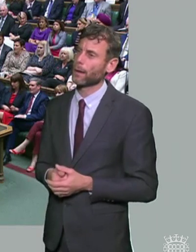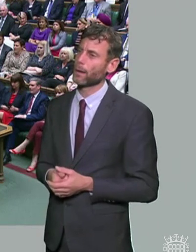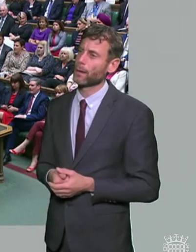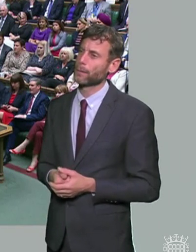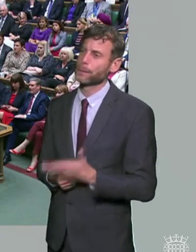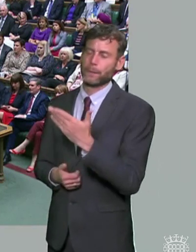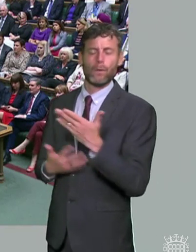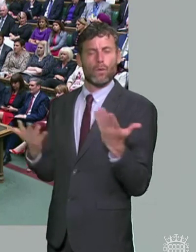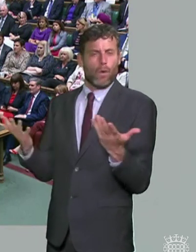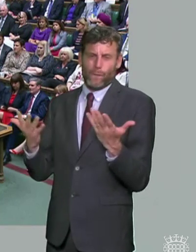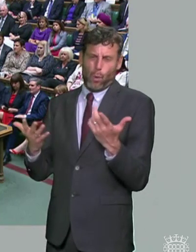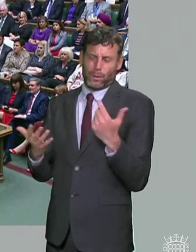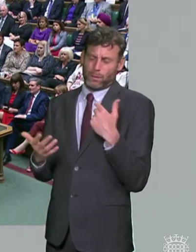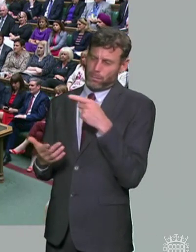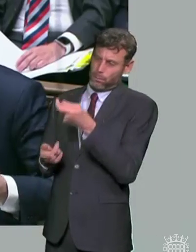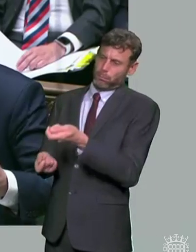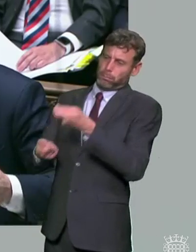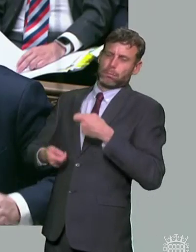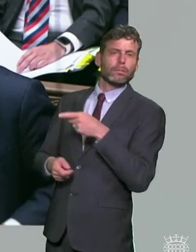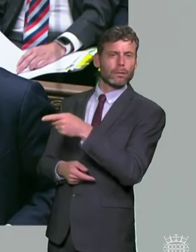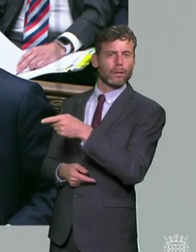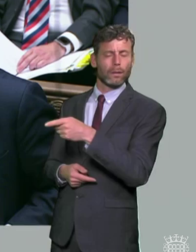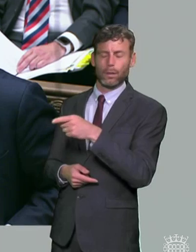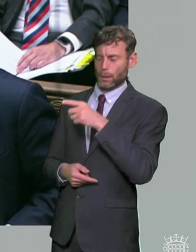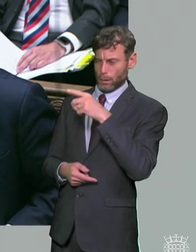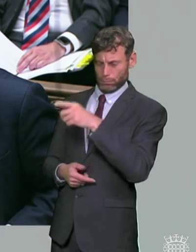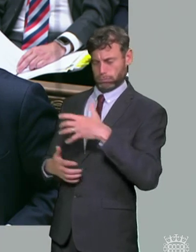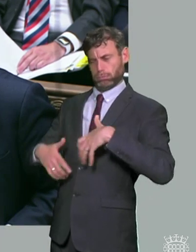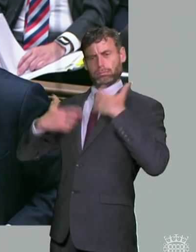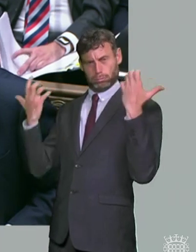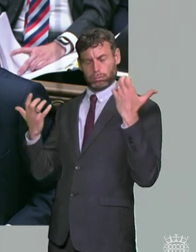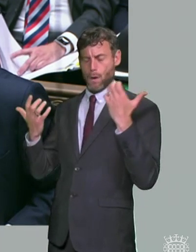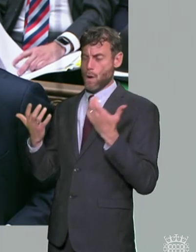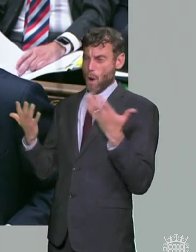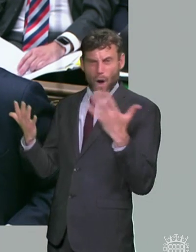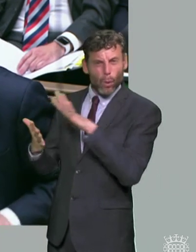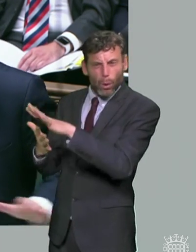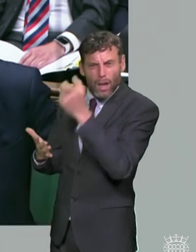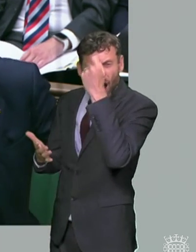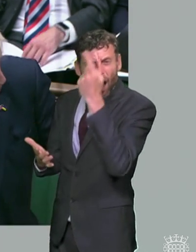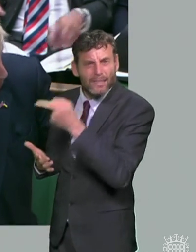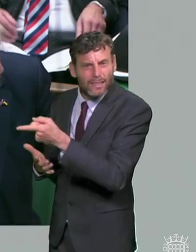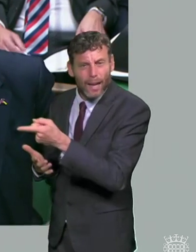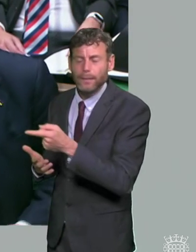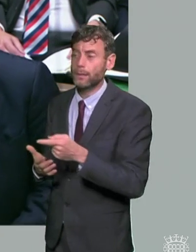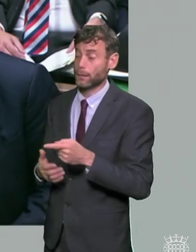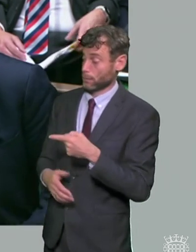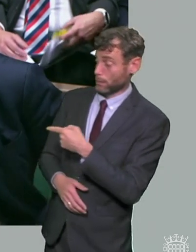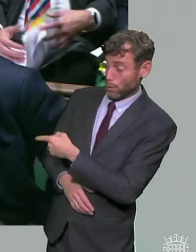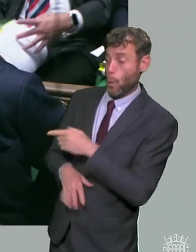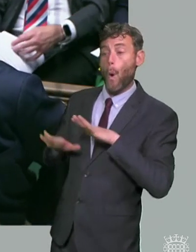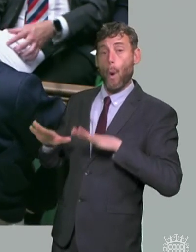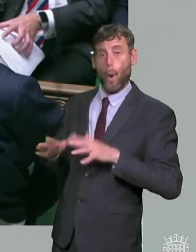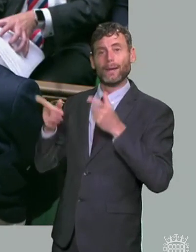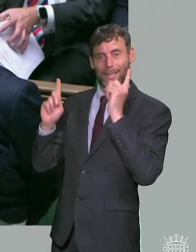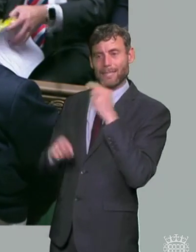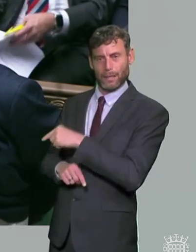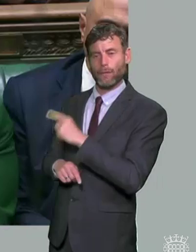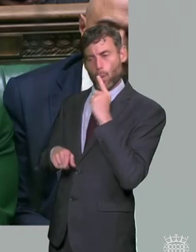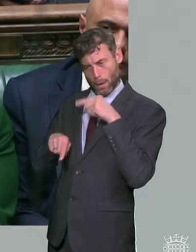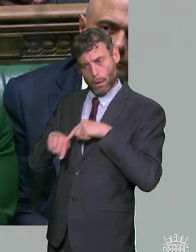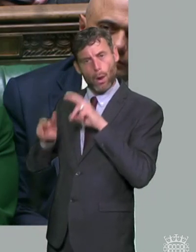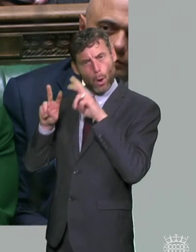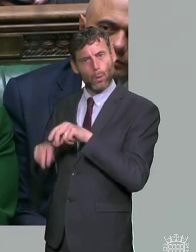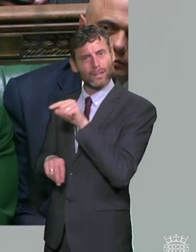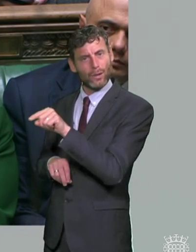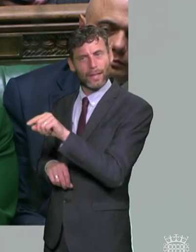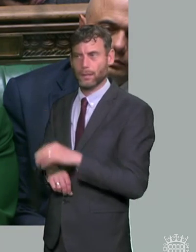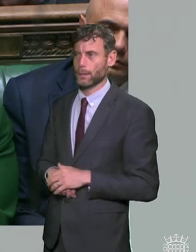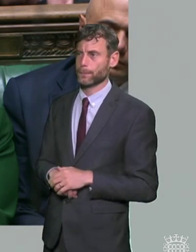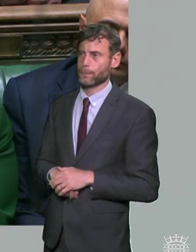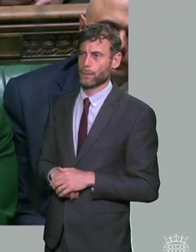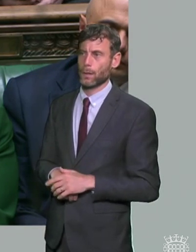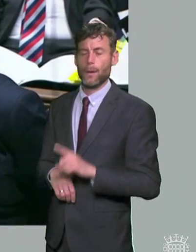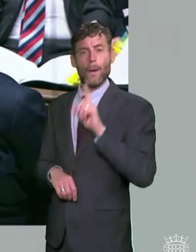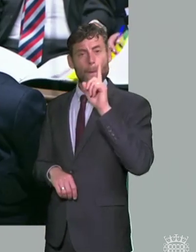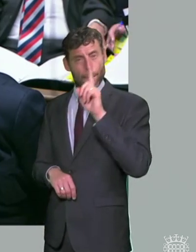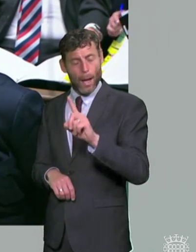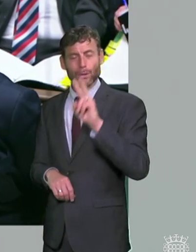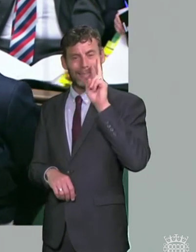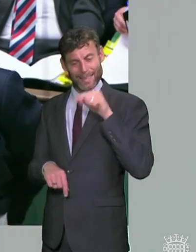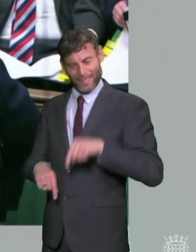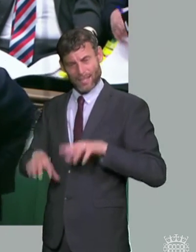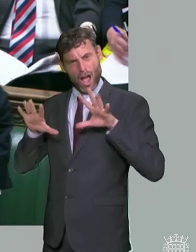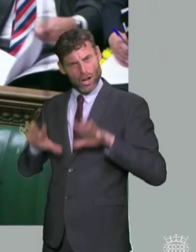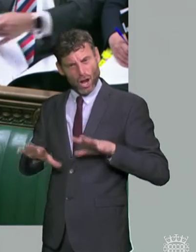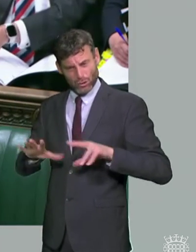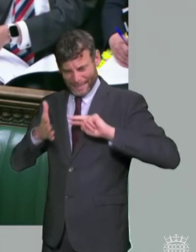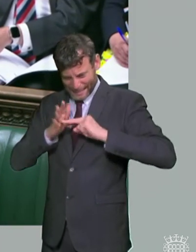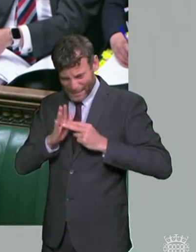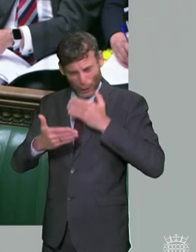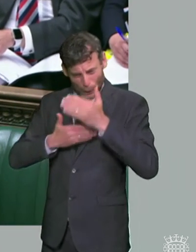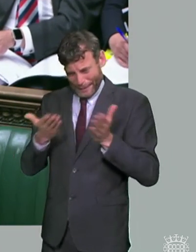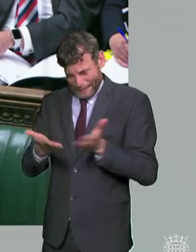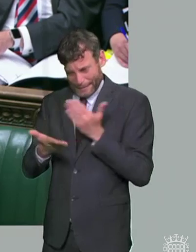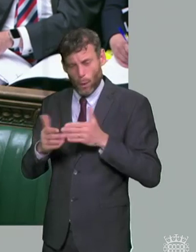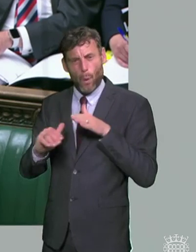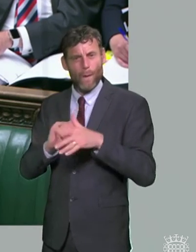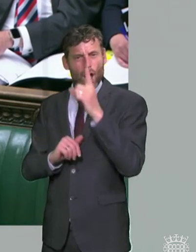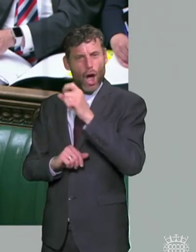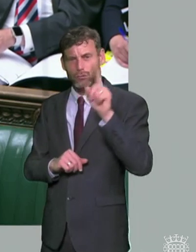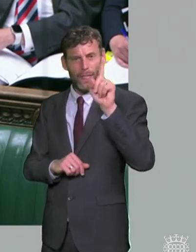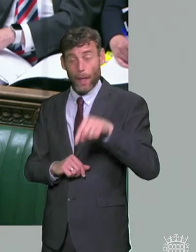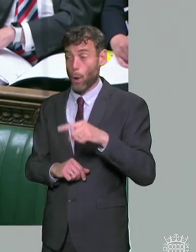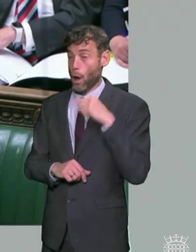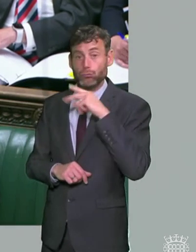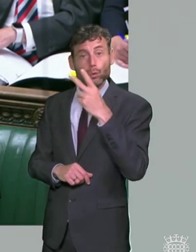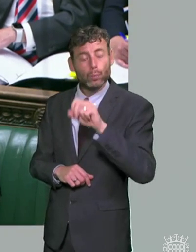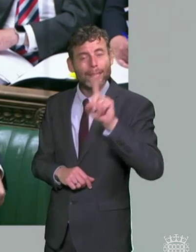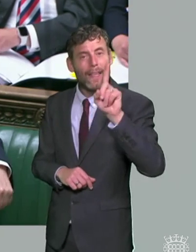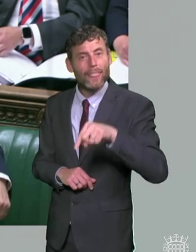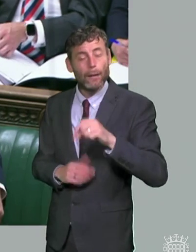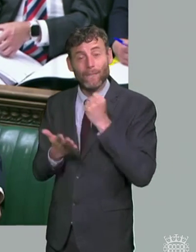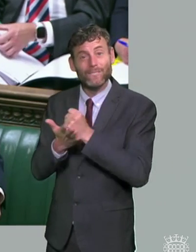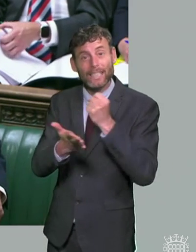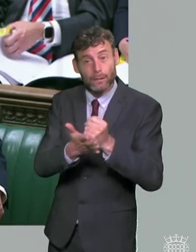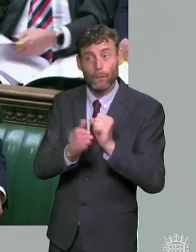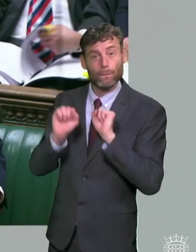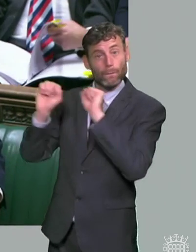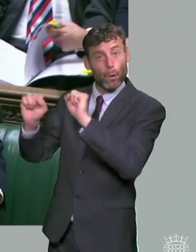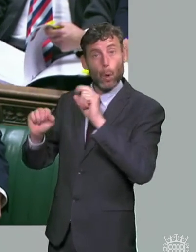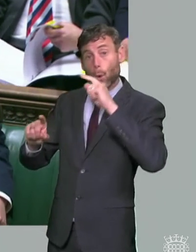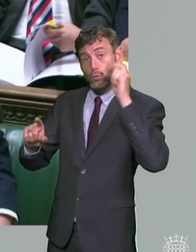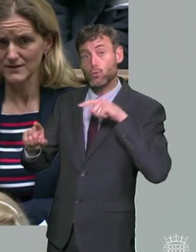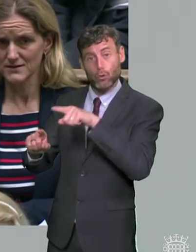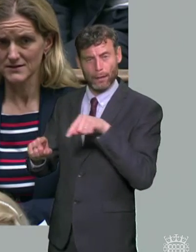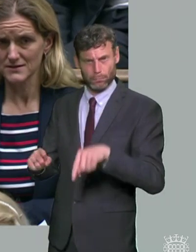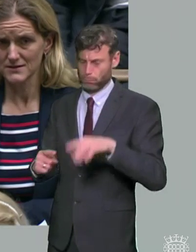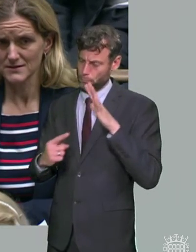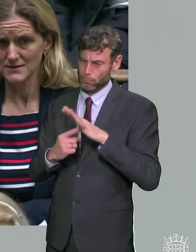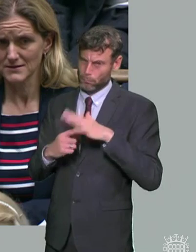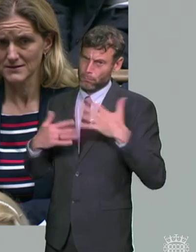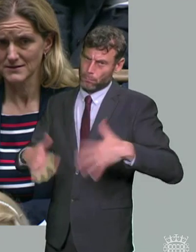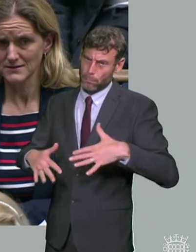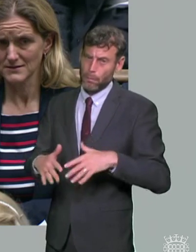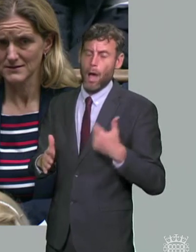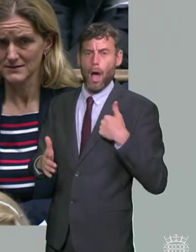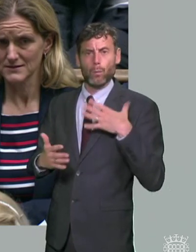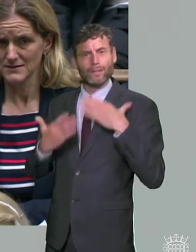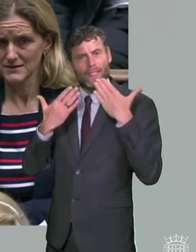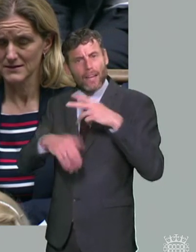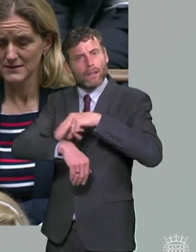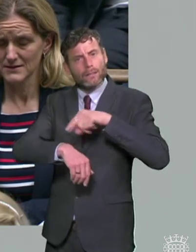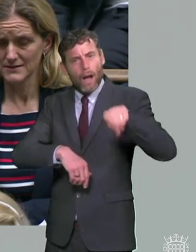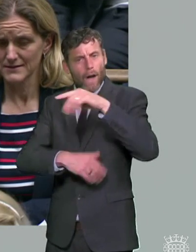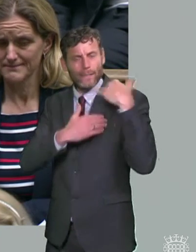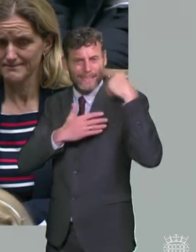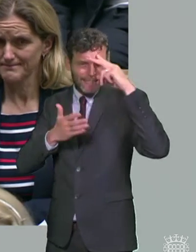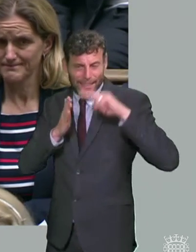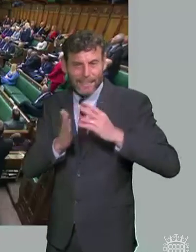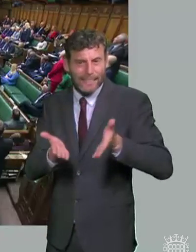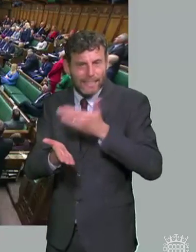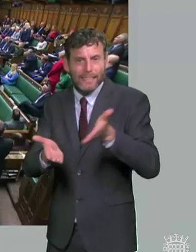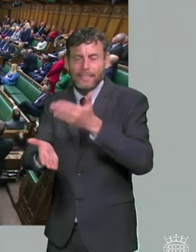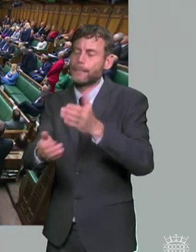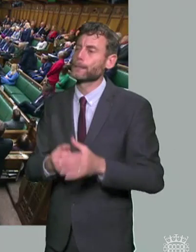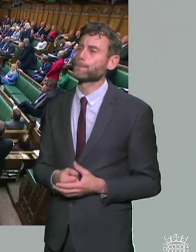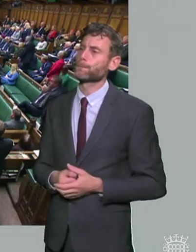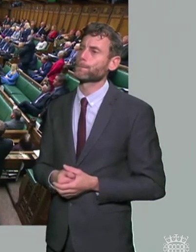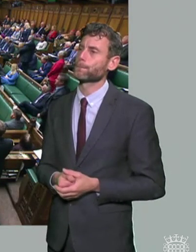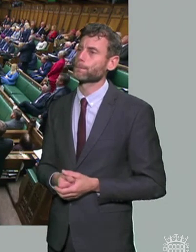Of course I understand the honourable Lady’s indignation about the case she mentions, and I know that my right honourable Friend the Home Secretary will be looking into it, but the record of this country in processing I think well over 100,000—120,000—visas for Ukrainians so far is very creditable and I thank all the staff who have been involved in that effort.